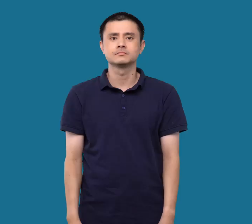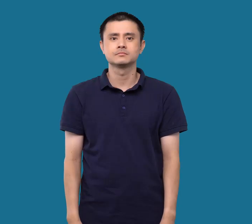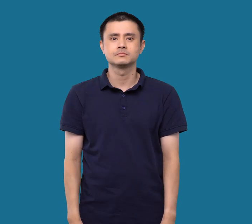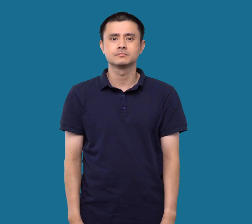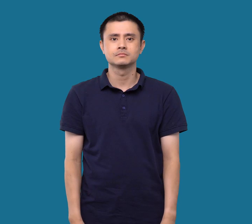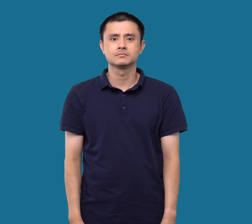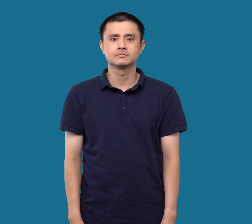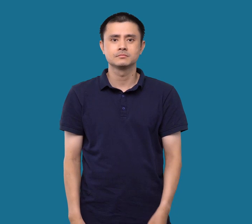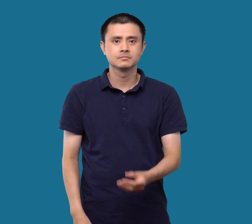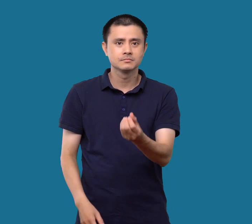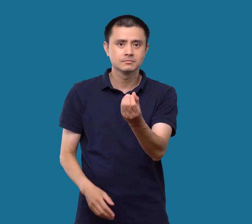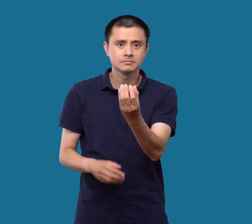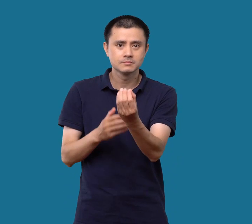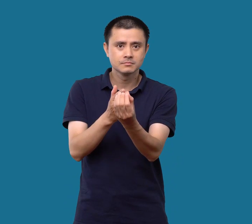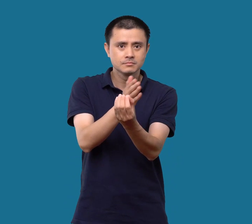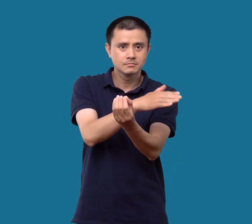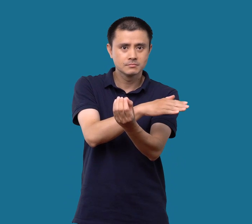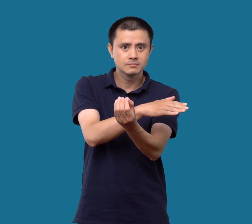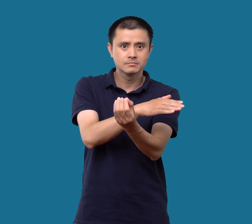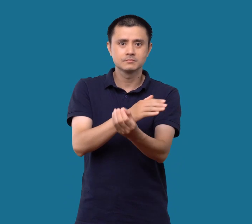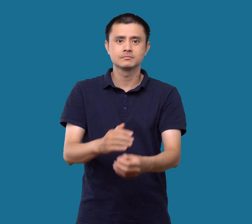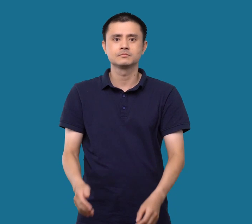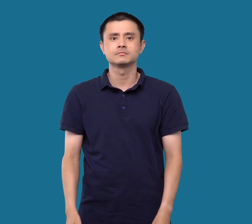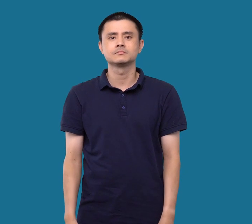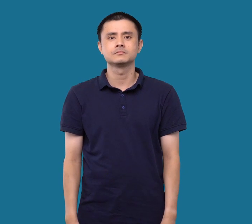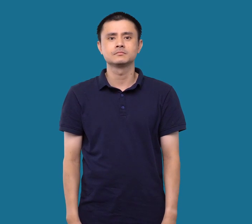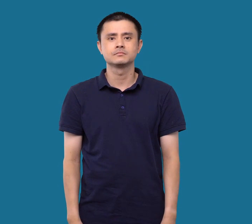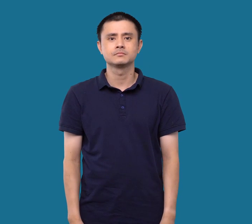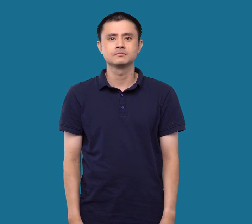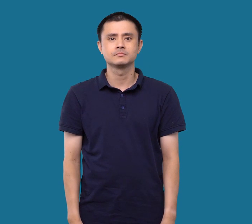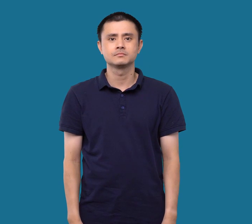số liền sau